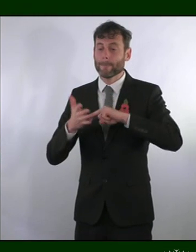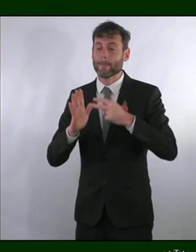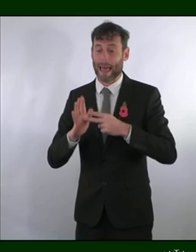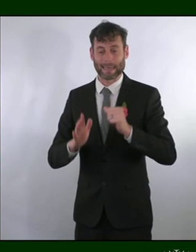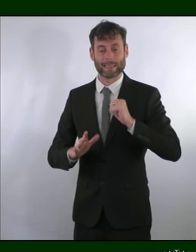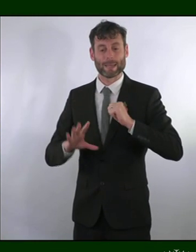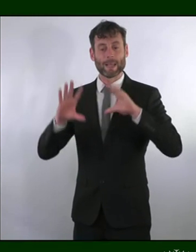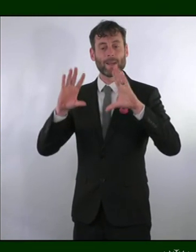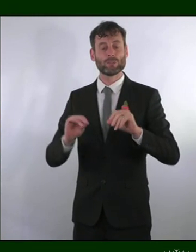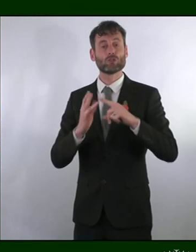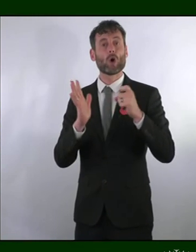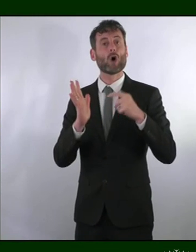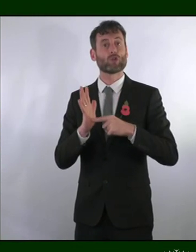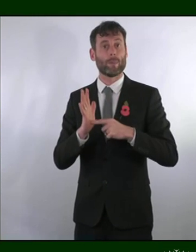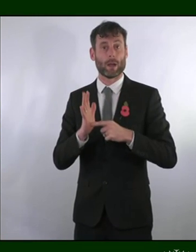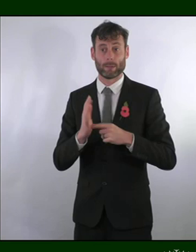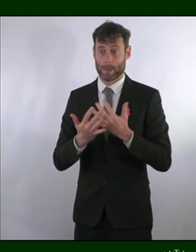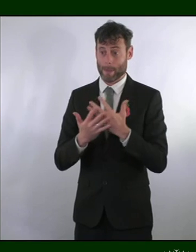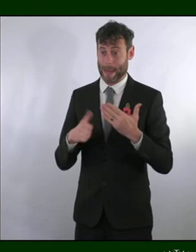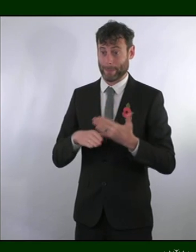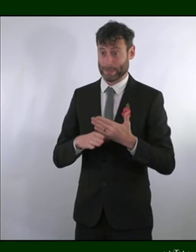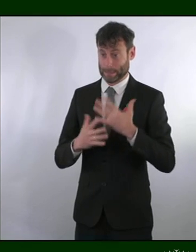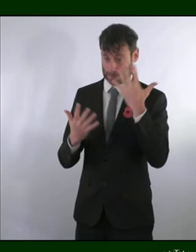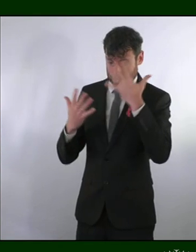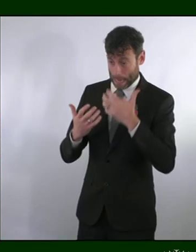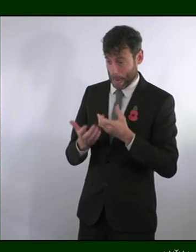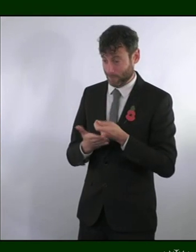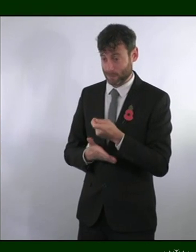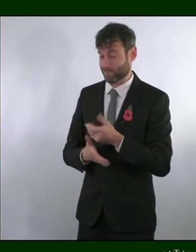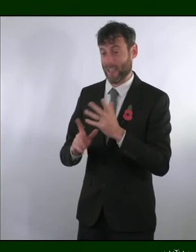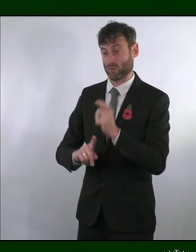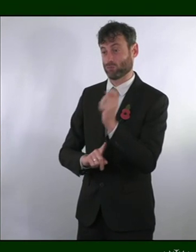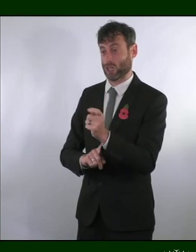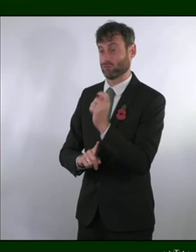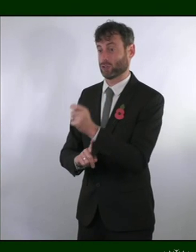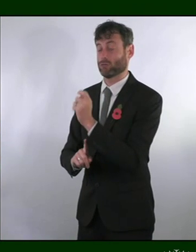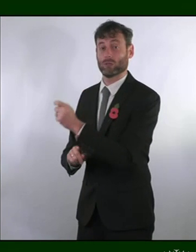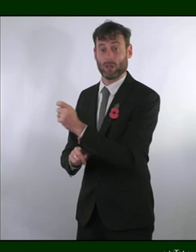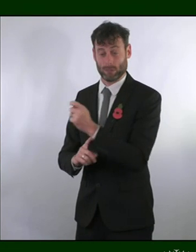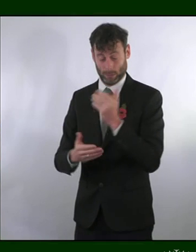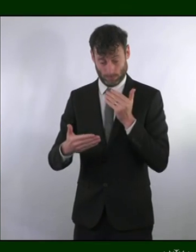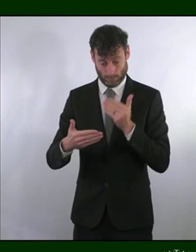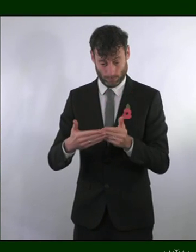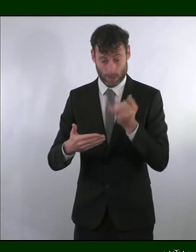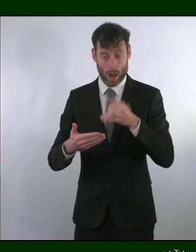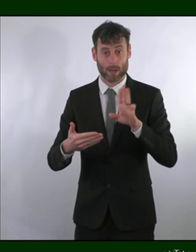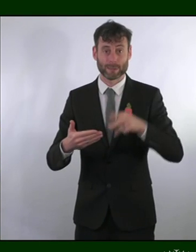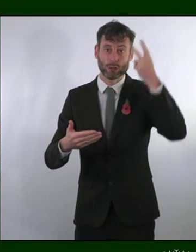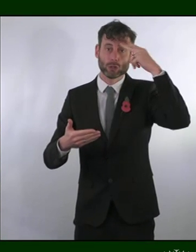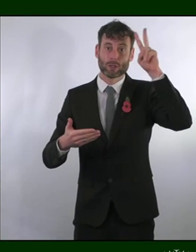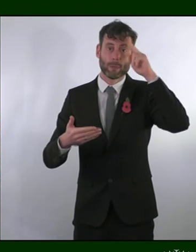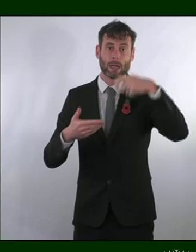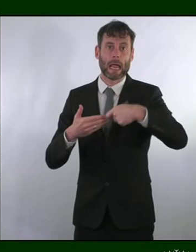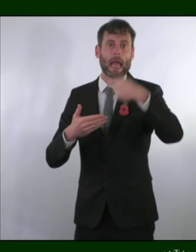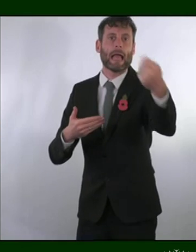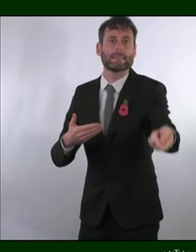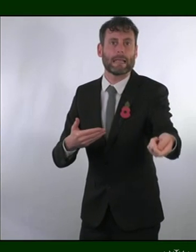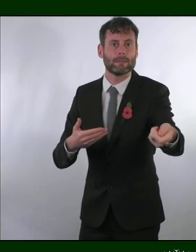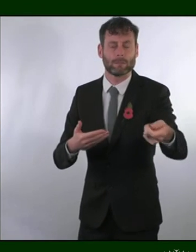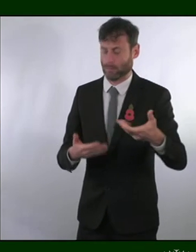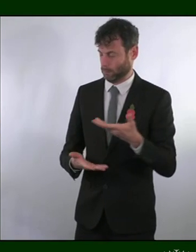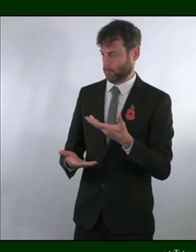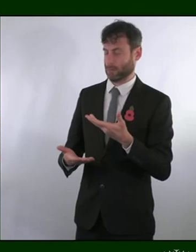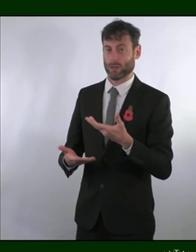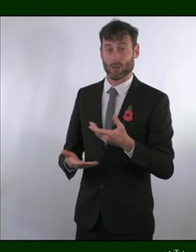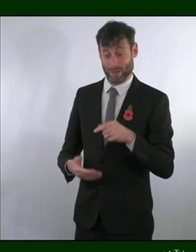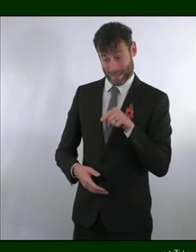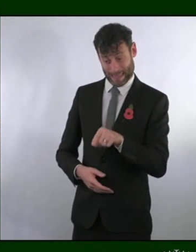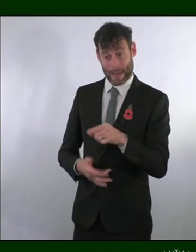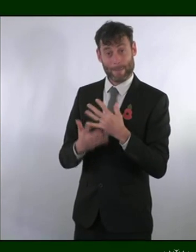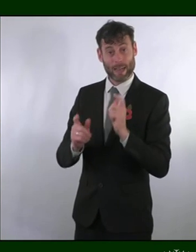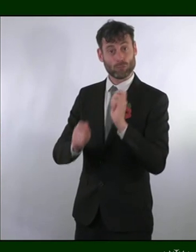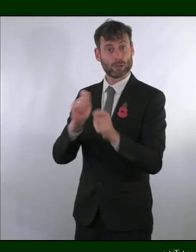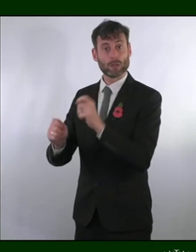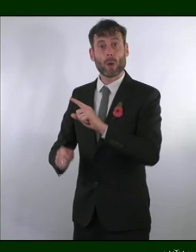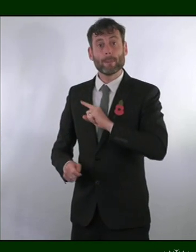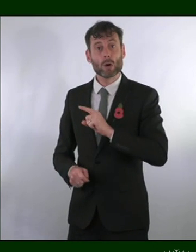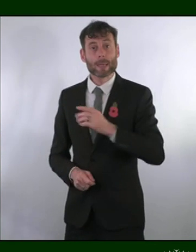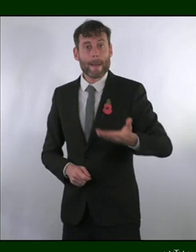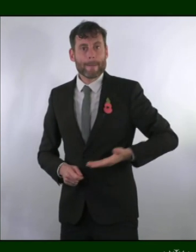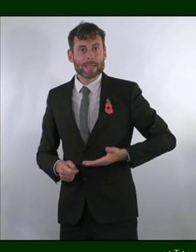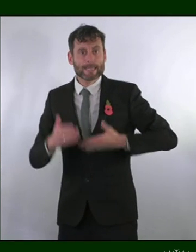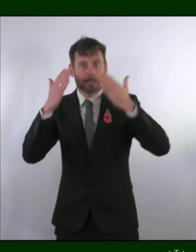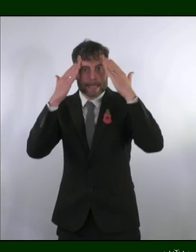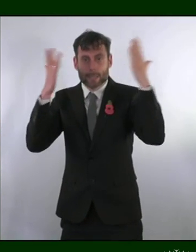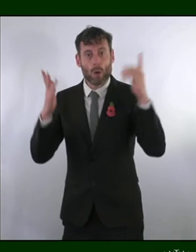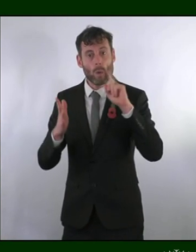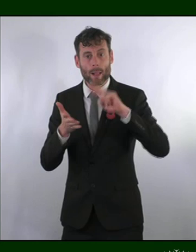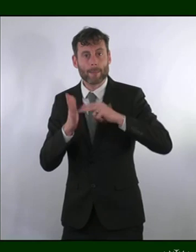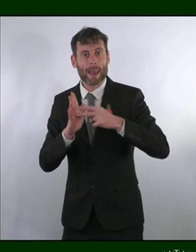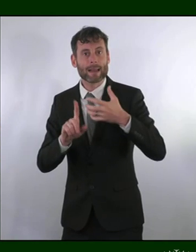The figures tell a different story: redundancies, as I say, at a record high of 181,000; 780,000 off the payroll since March; the Office for National Statistics saying unemployment is rising sharply—so much for putting their arms around everybody.